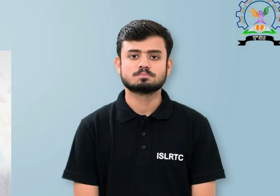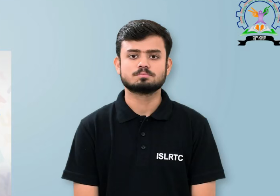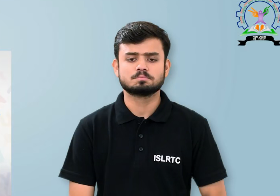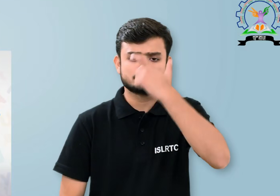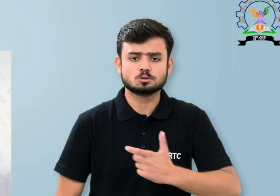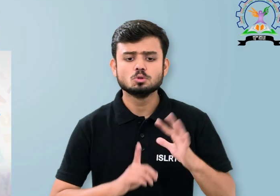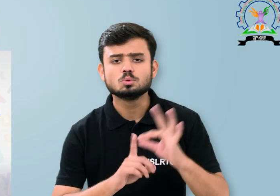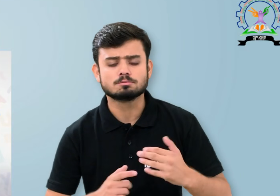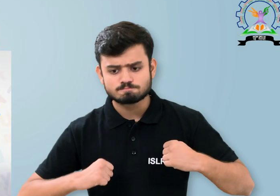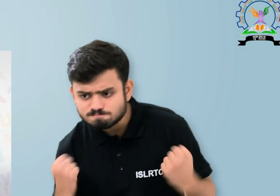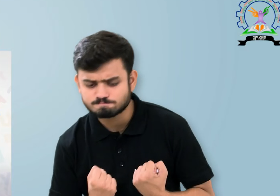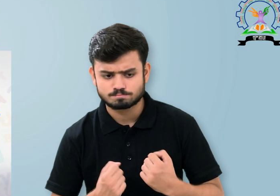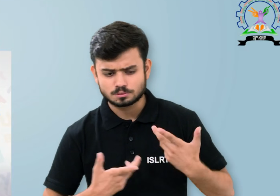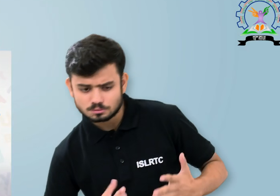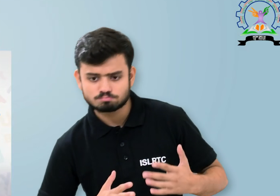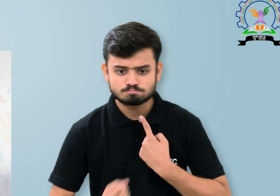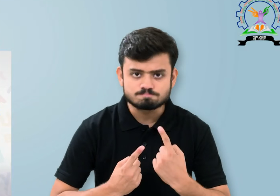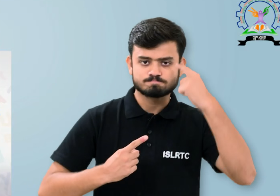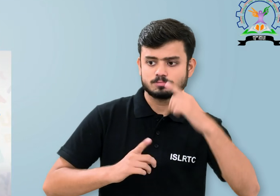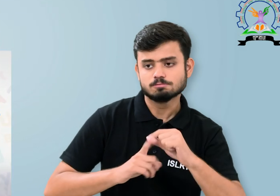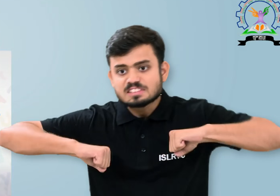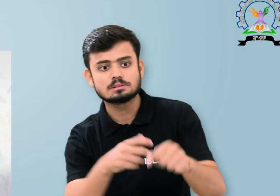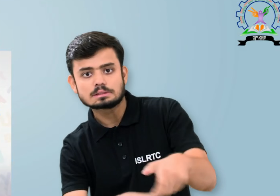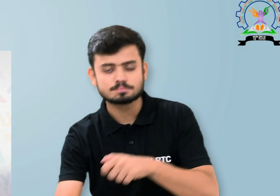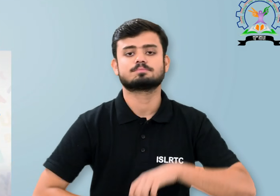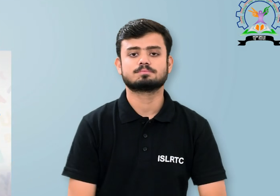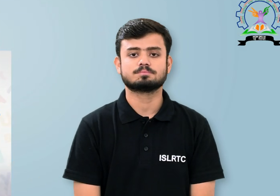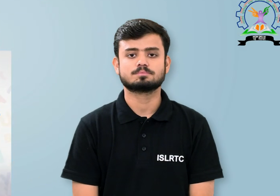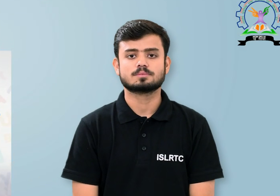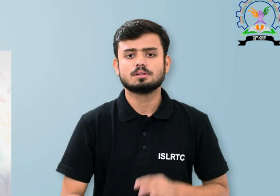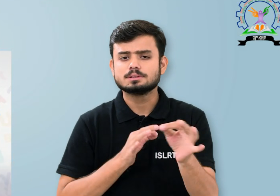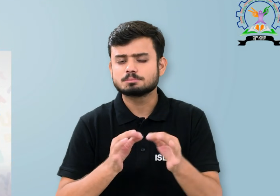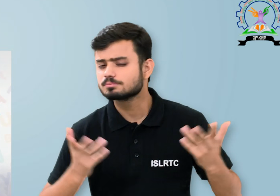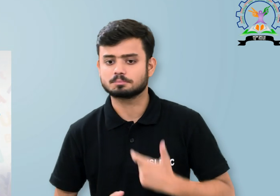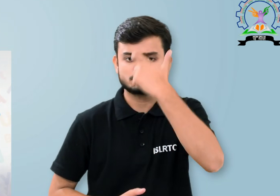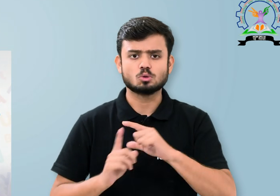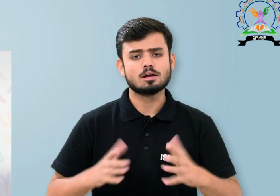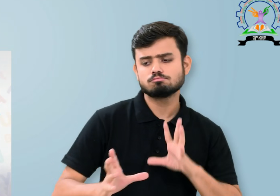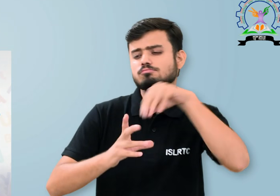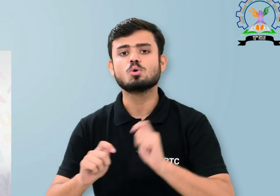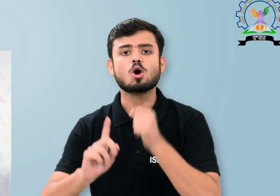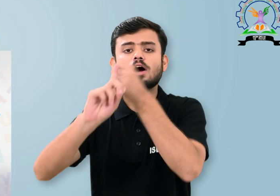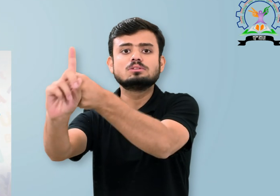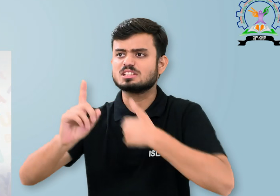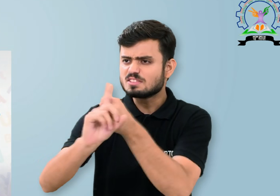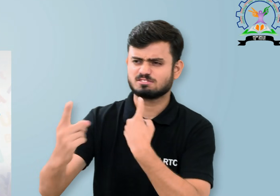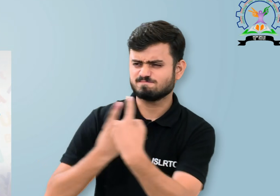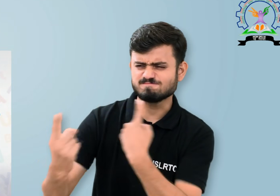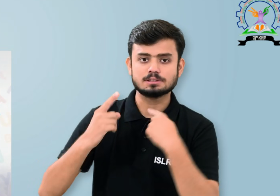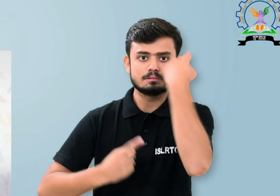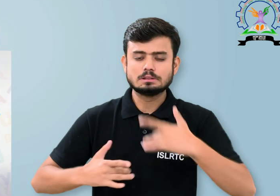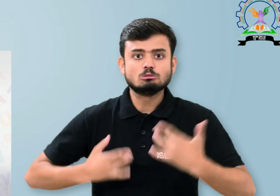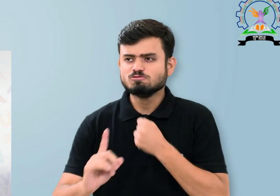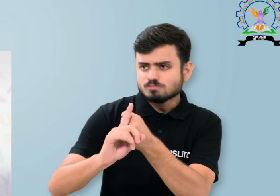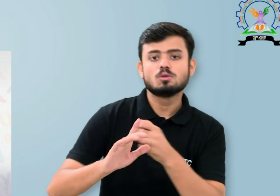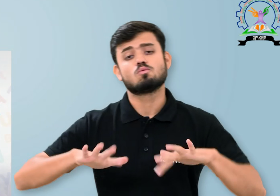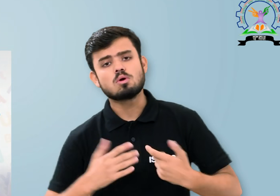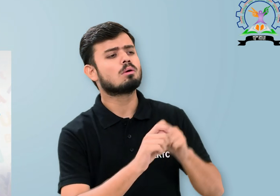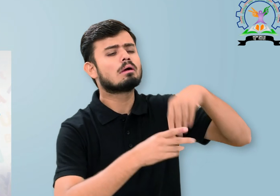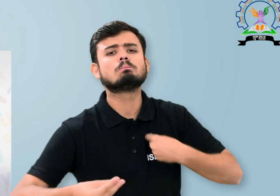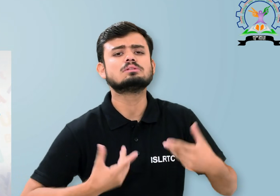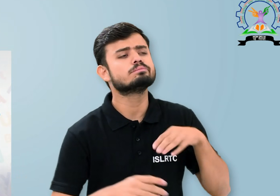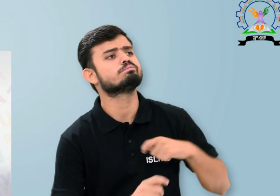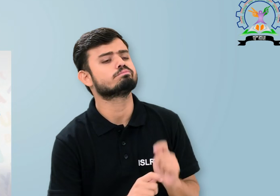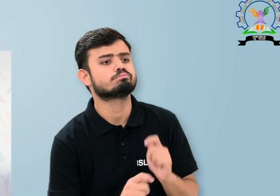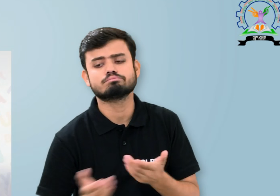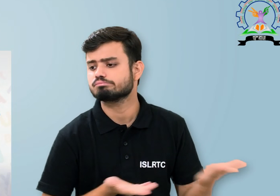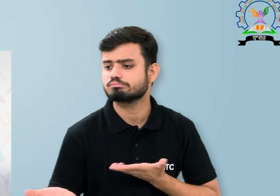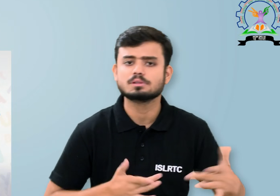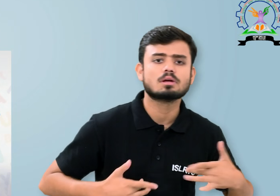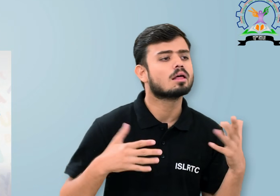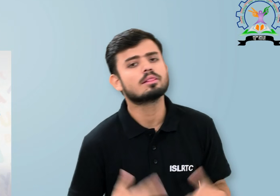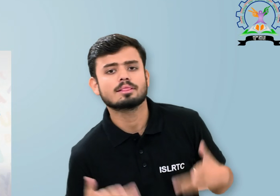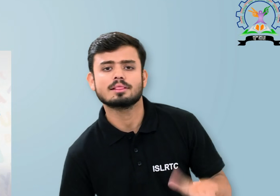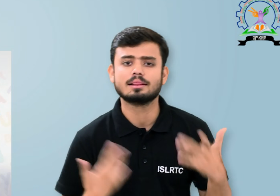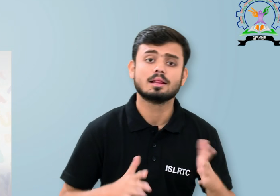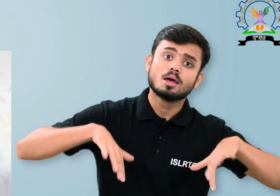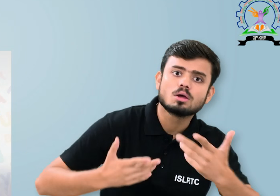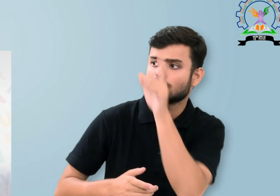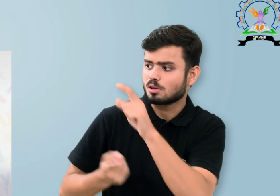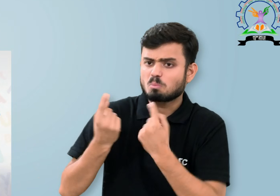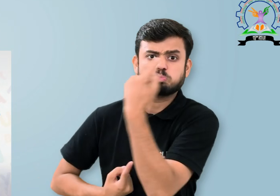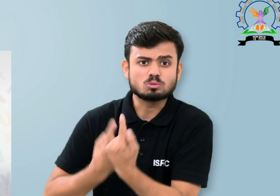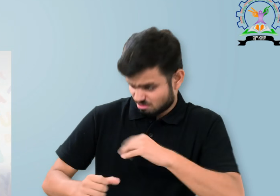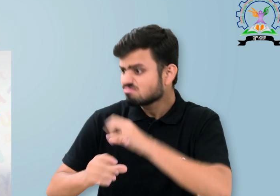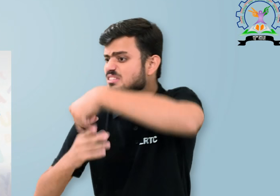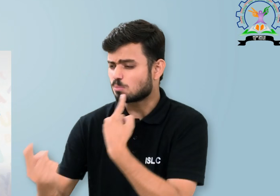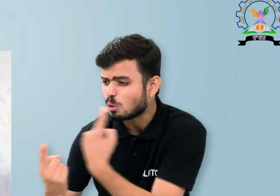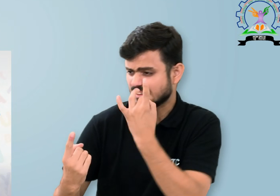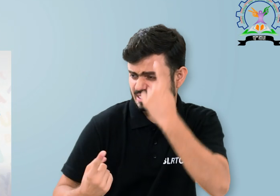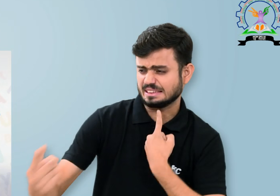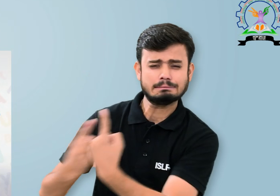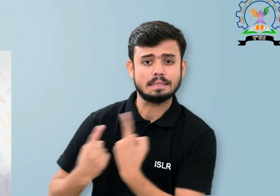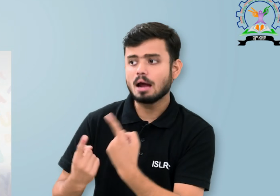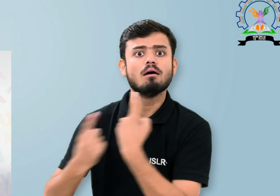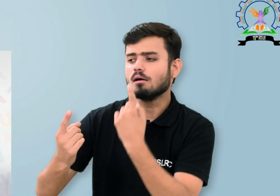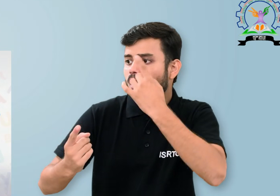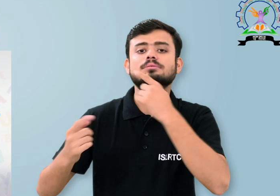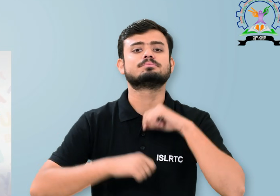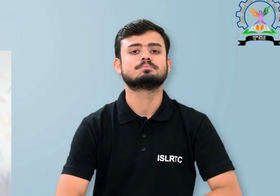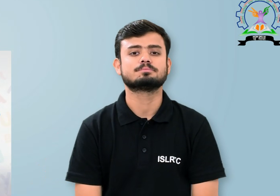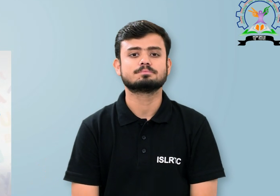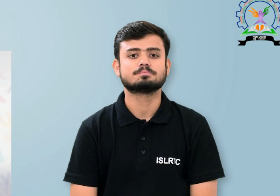Tone (Mood Quality) It is the general mood or main qualities of something. For example: During election campaigns one part is rigourous in their efforts to reach out to people and make their presence felt. While the other party has a low tone in their efforts.